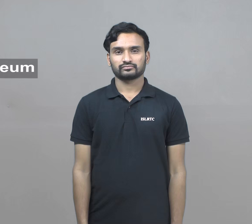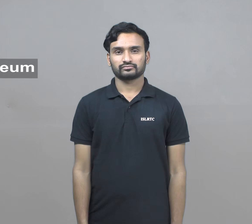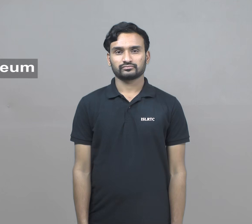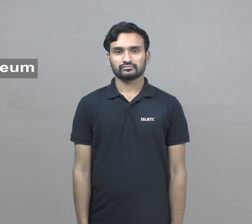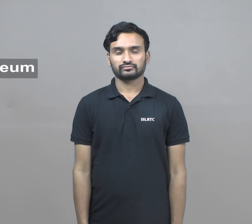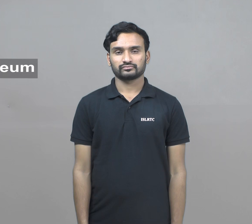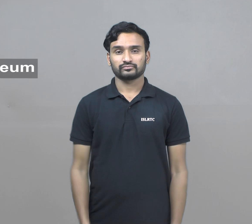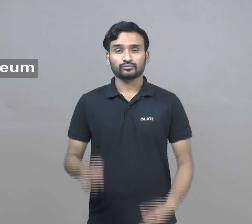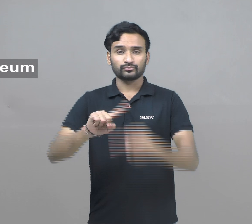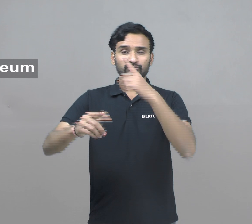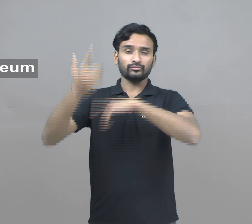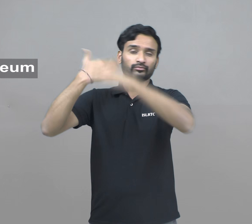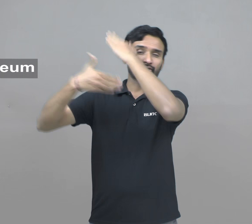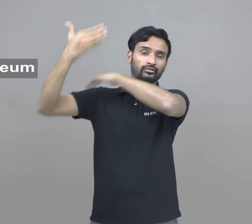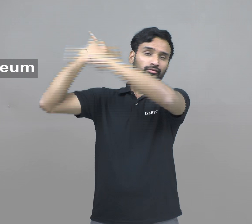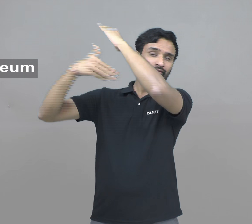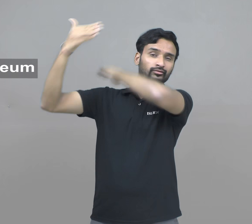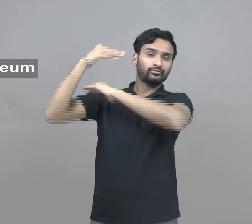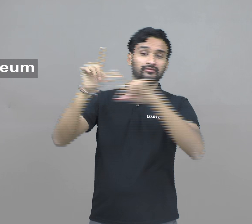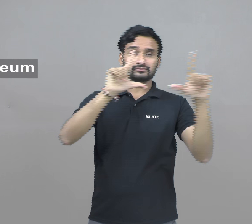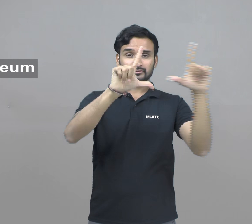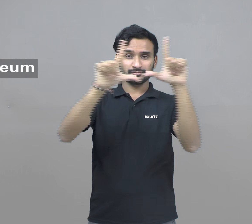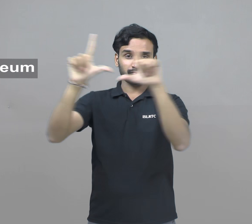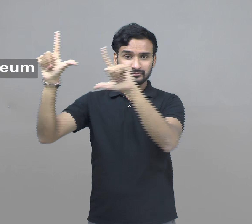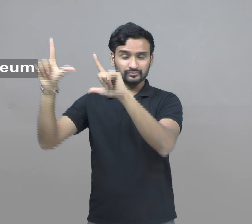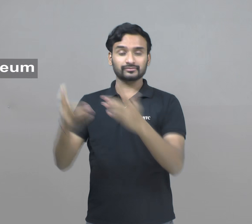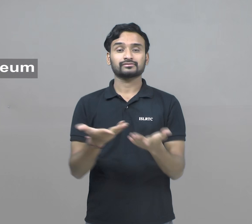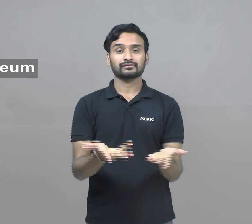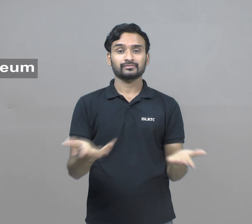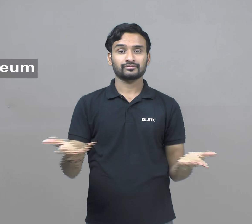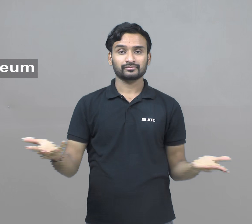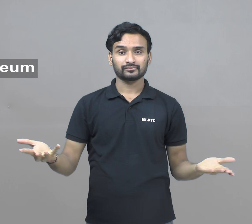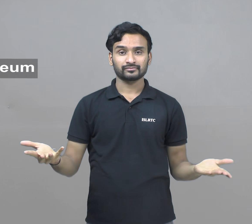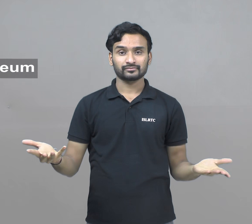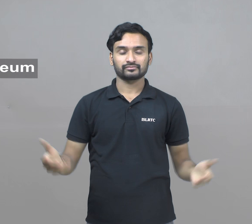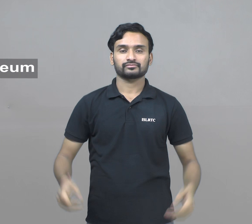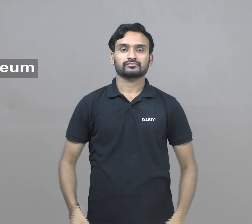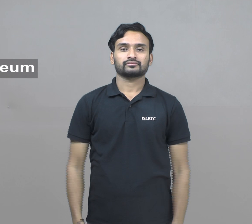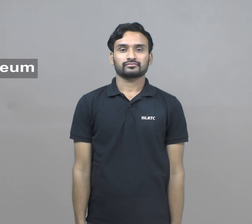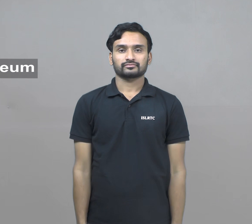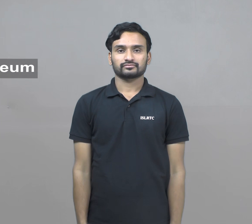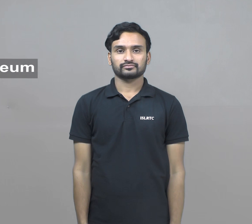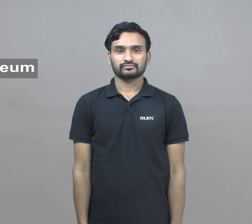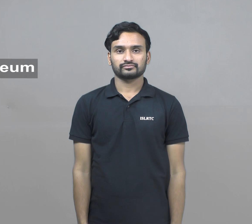Museum